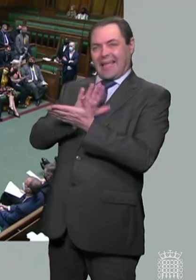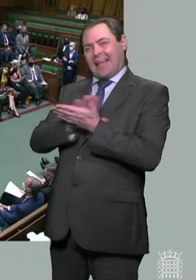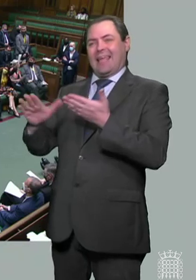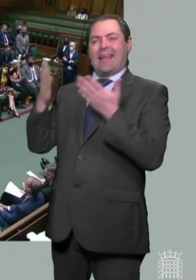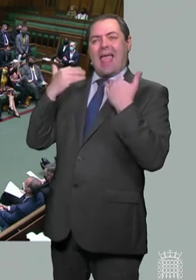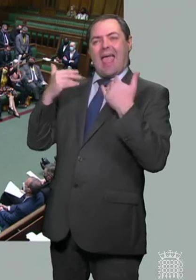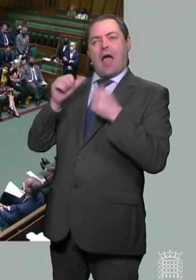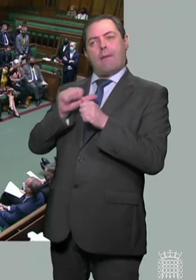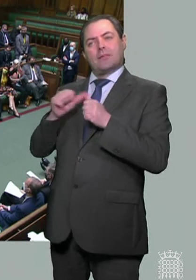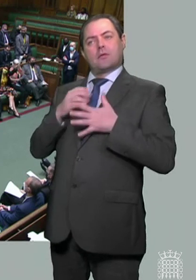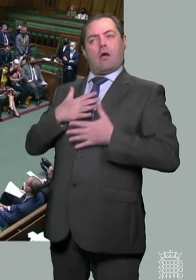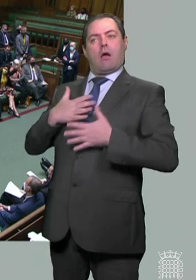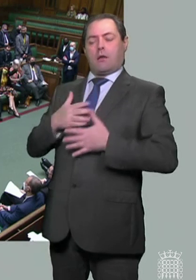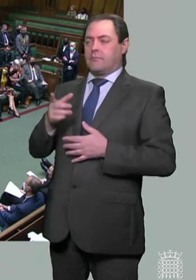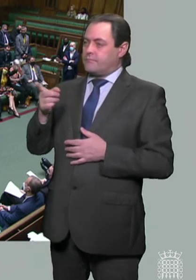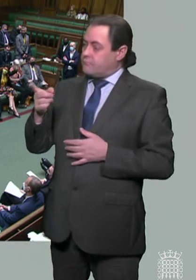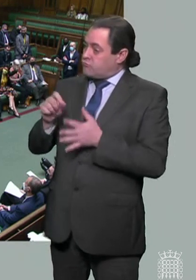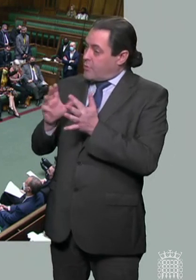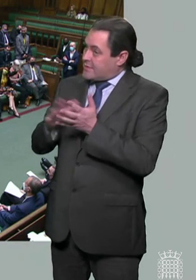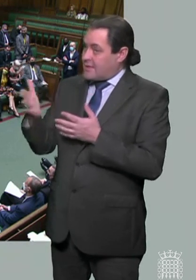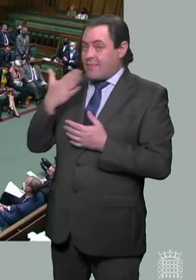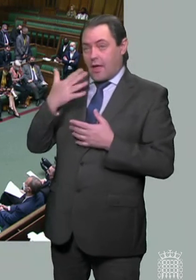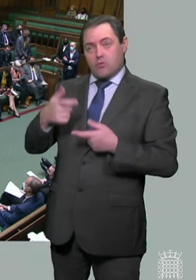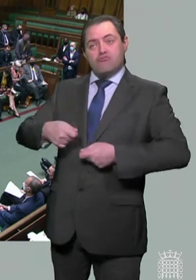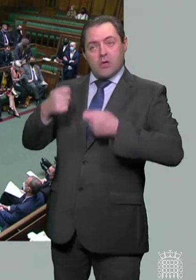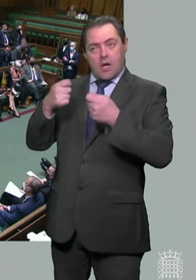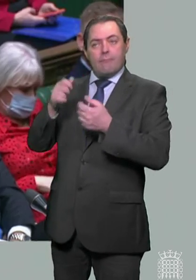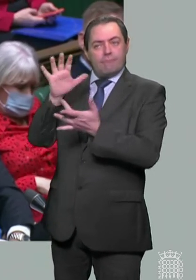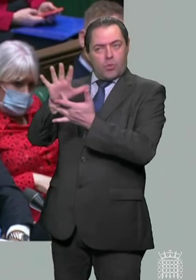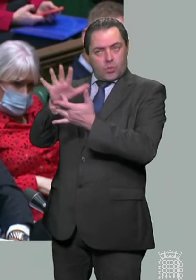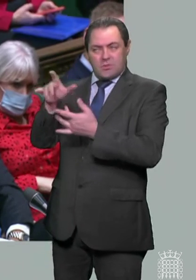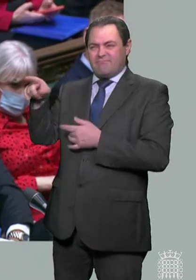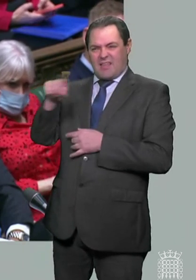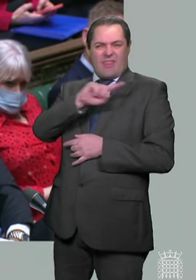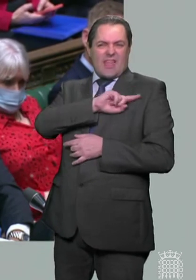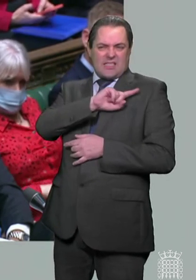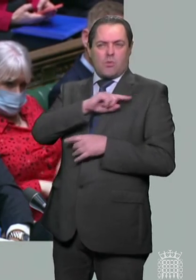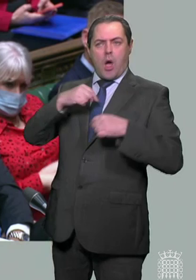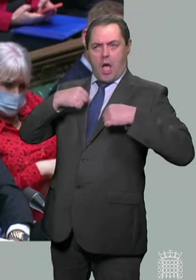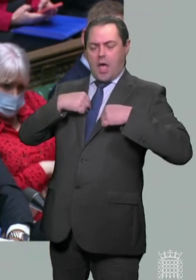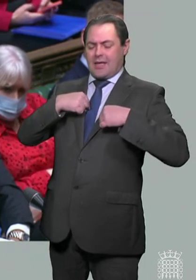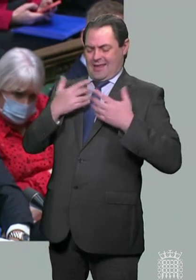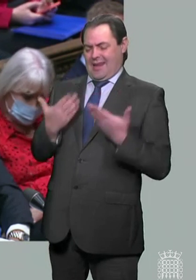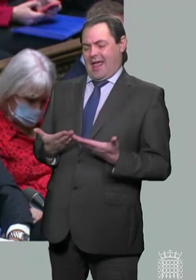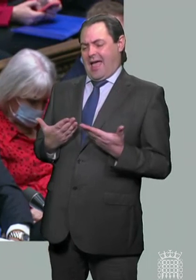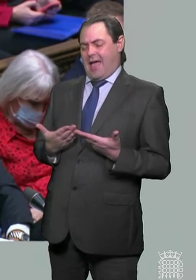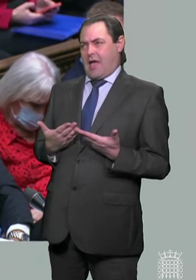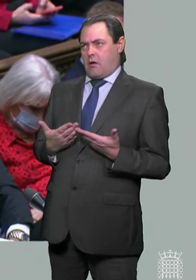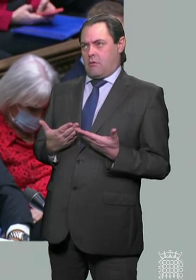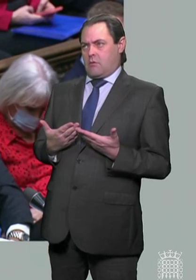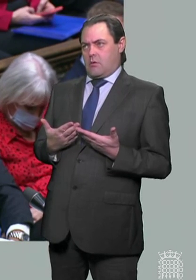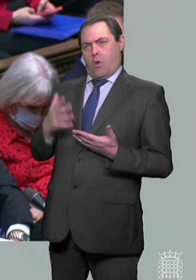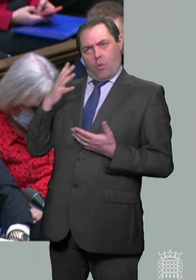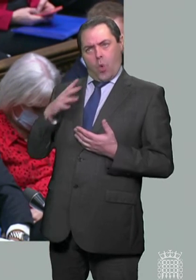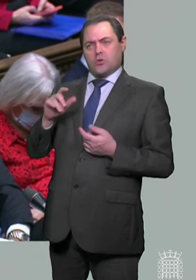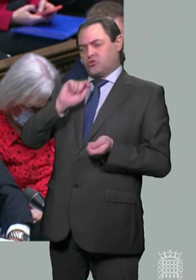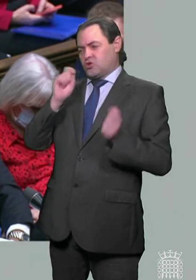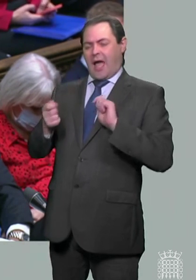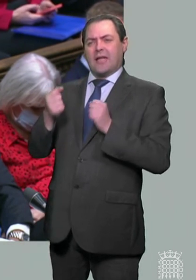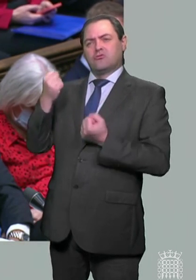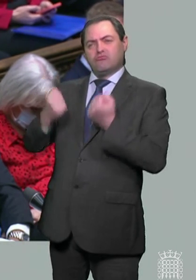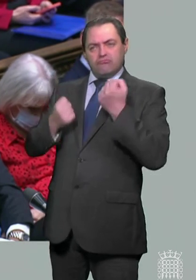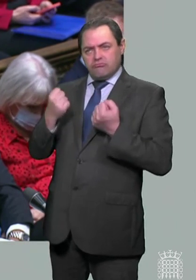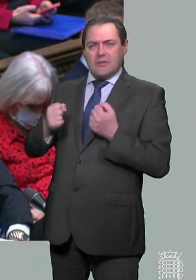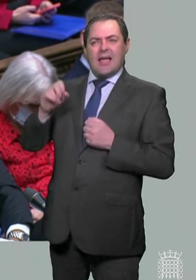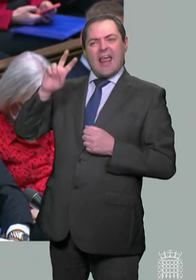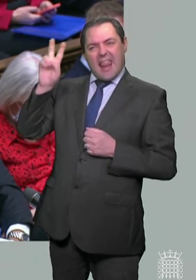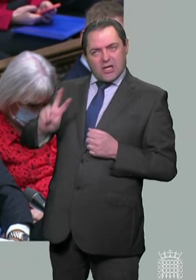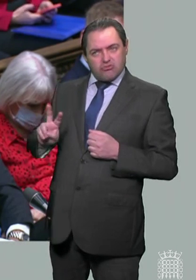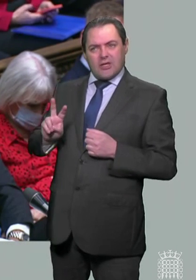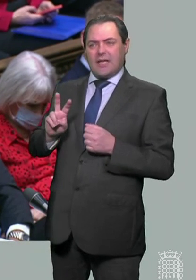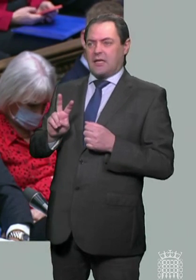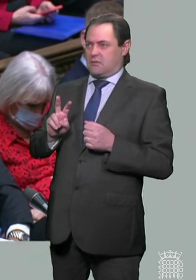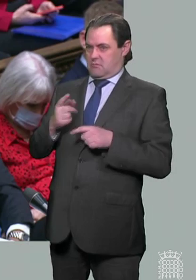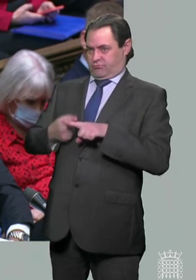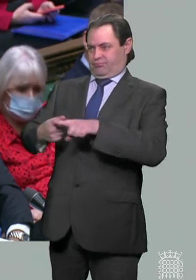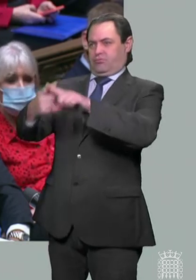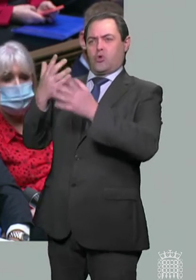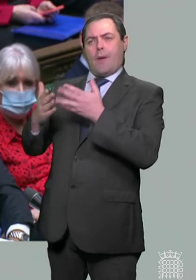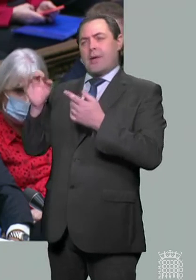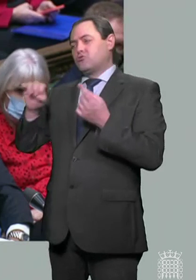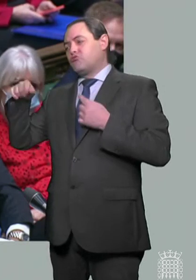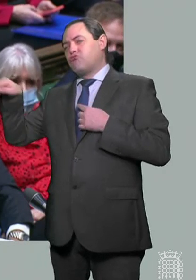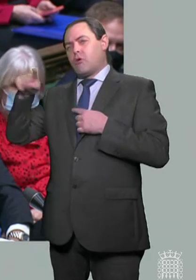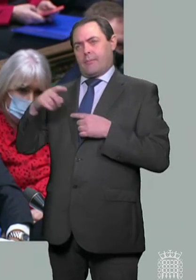I thank the honourable Lady for raising that issue; it is incredibly important, which is why we are now moving to all-out electric vehicles across the whole of the country, faster than any other European country.